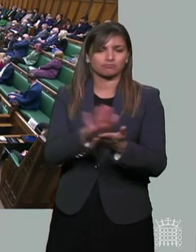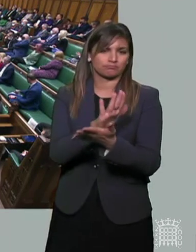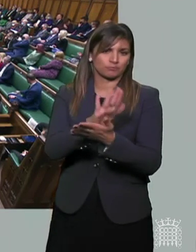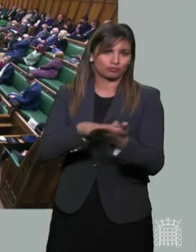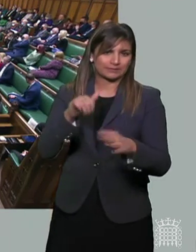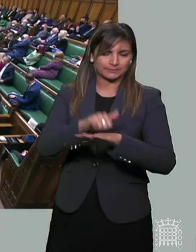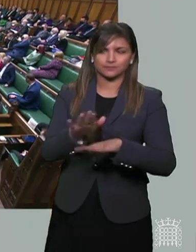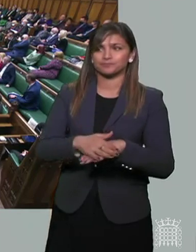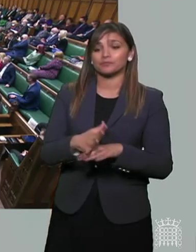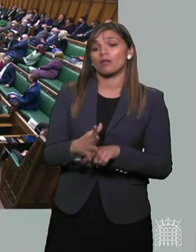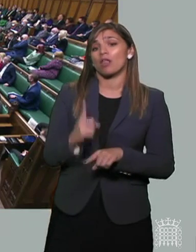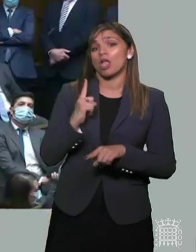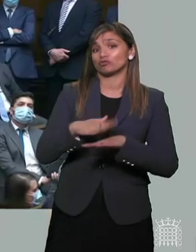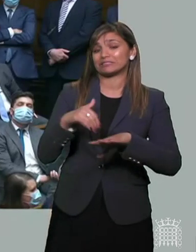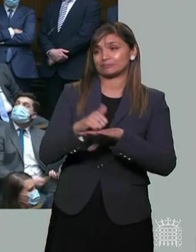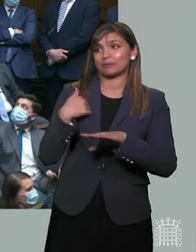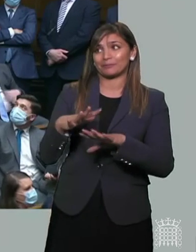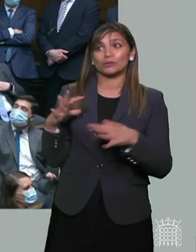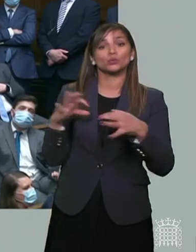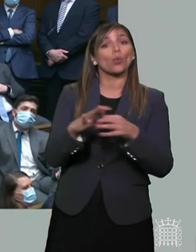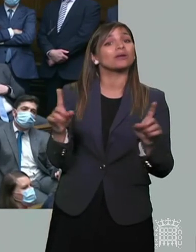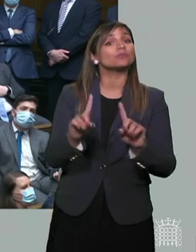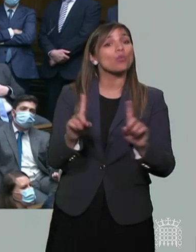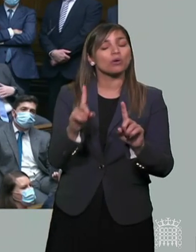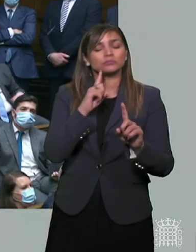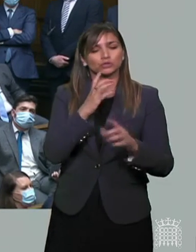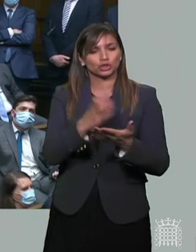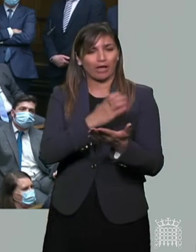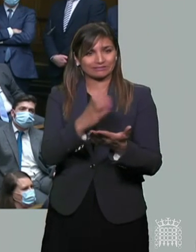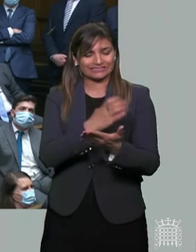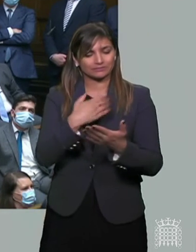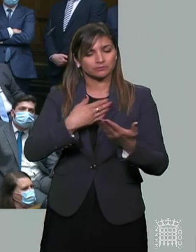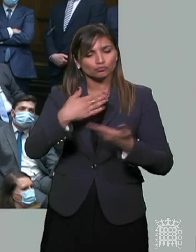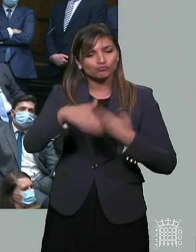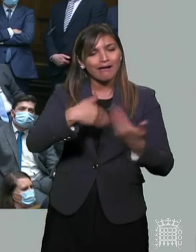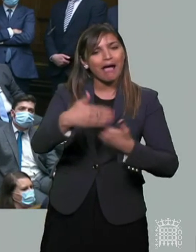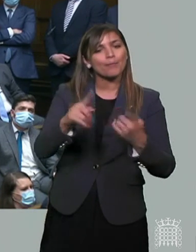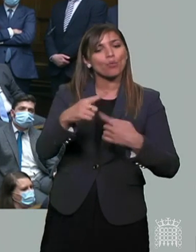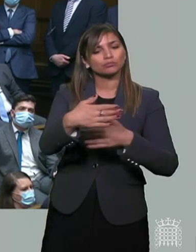Last Christmas, I joined the charity Sewa Day in wrapping Christmas presents at Durga Bhawan Temple.